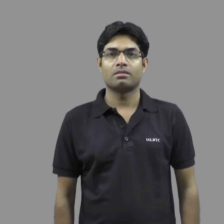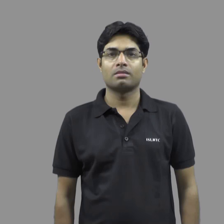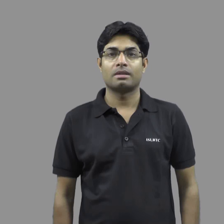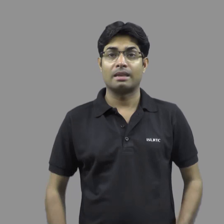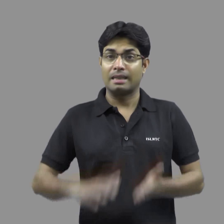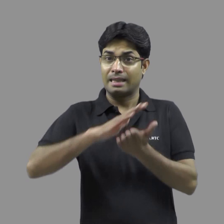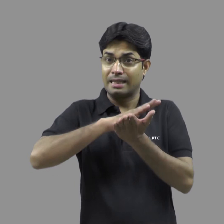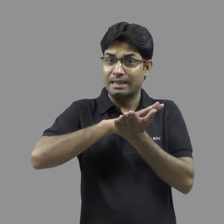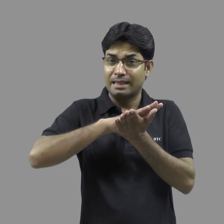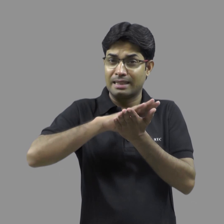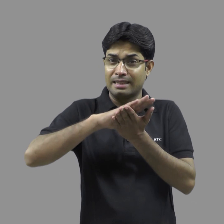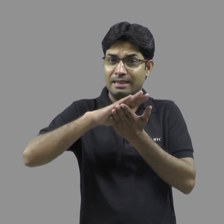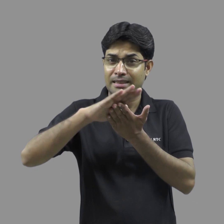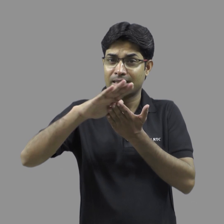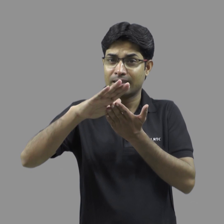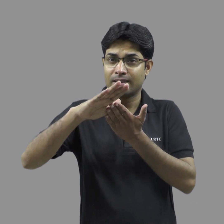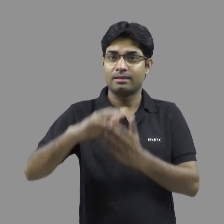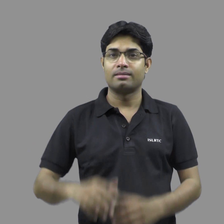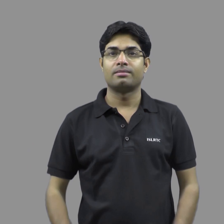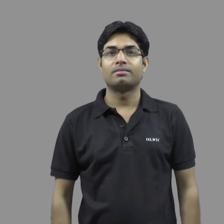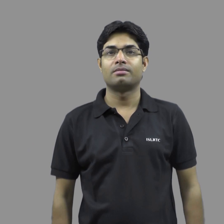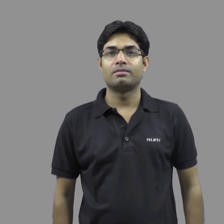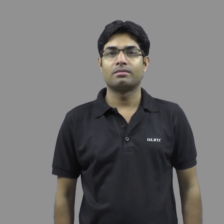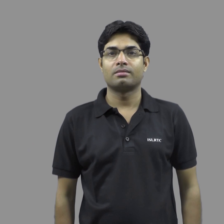Pure